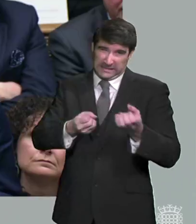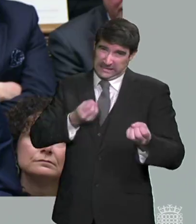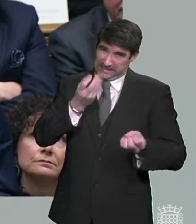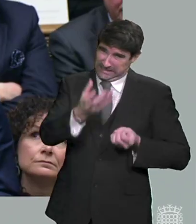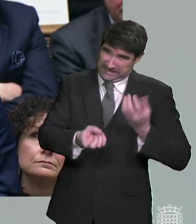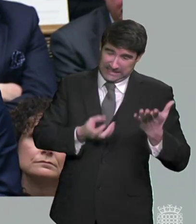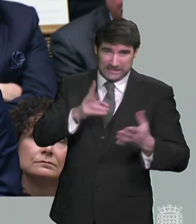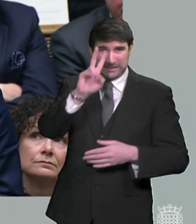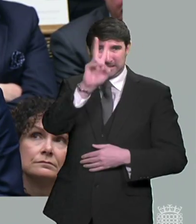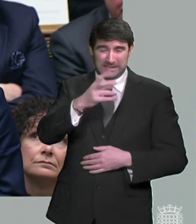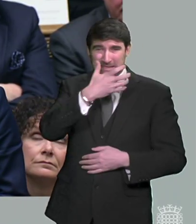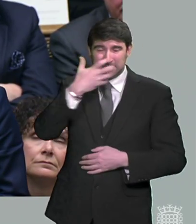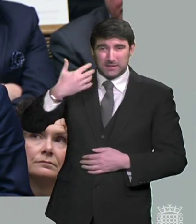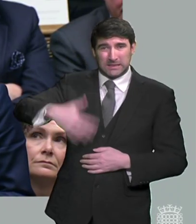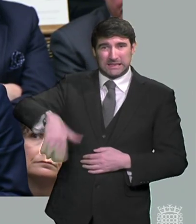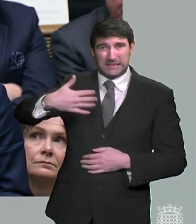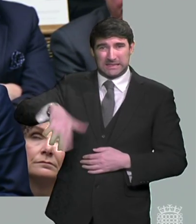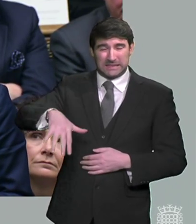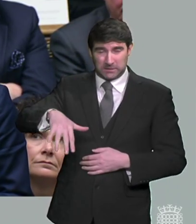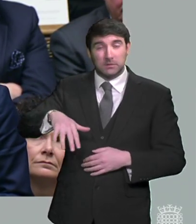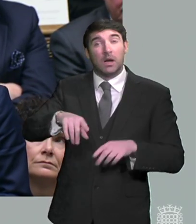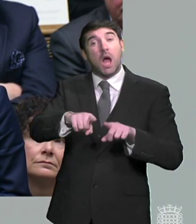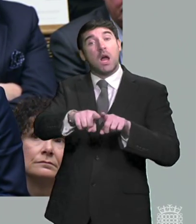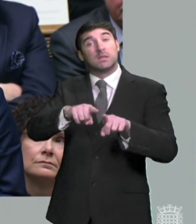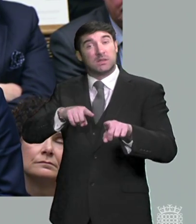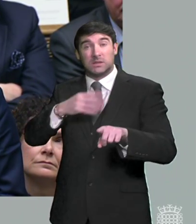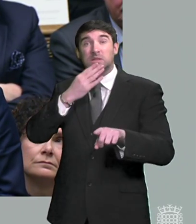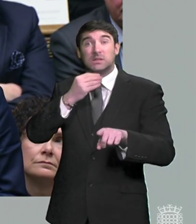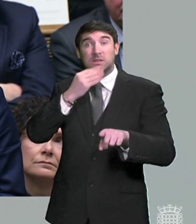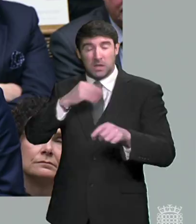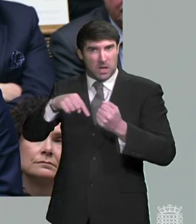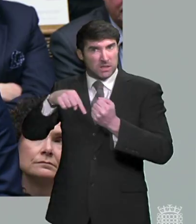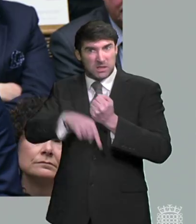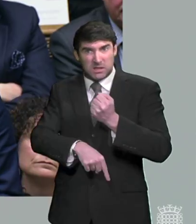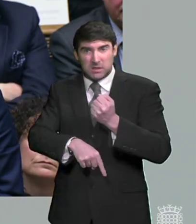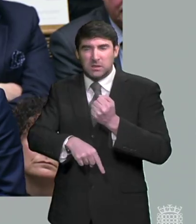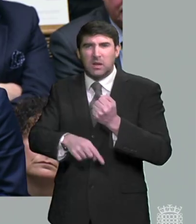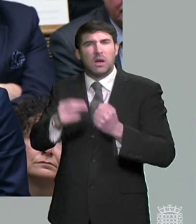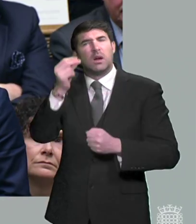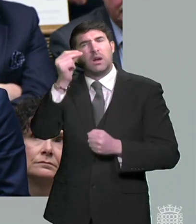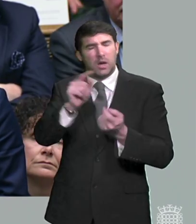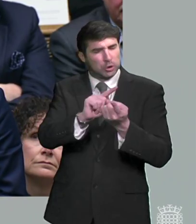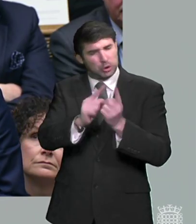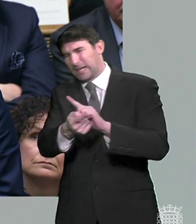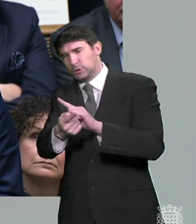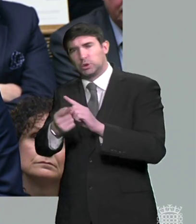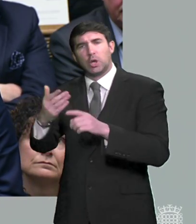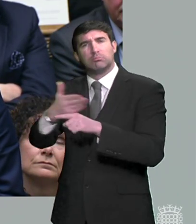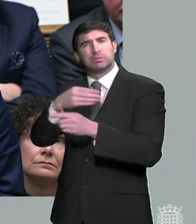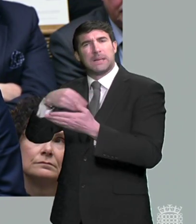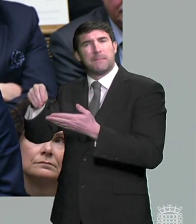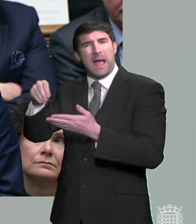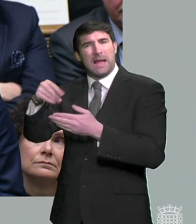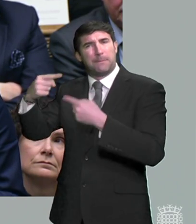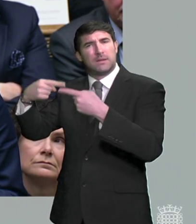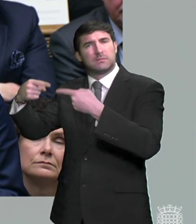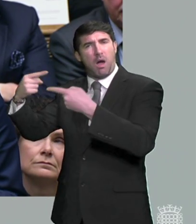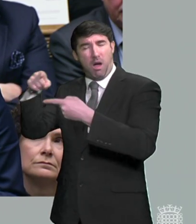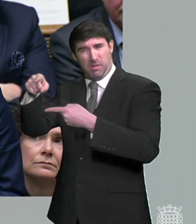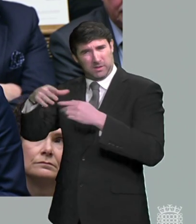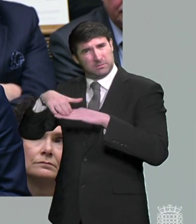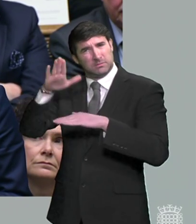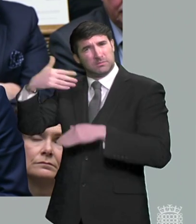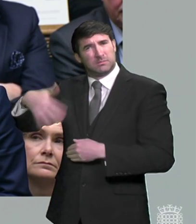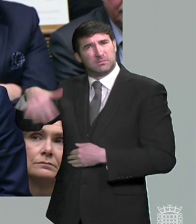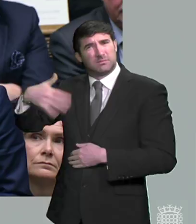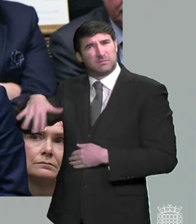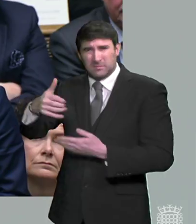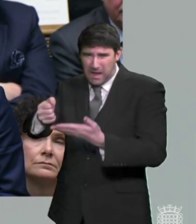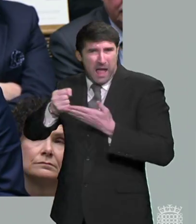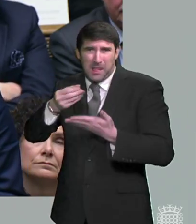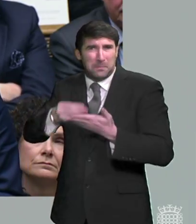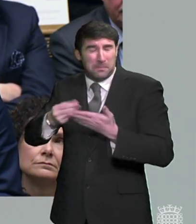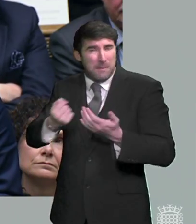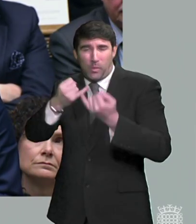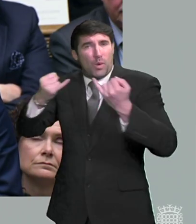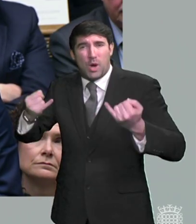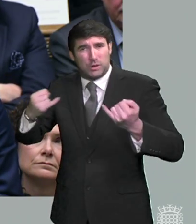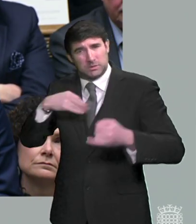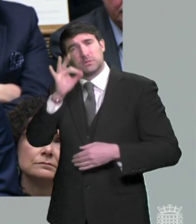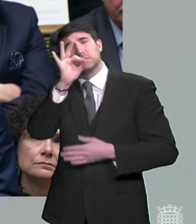When families fall behind, they are too often punished by being switched over to prepayment meters, which are more expensive do nothing to help their financial situation.